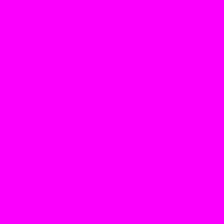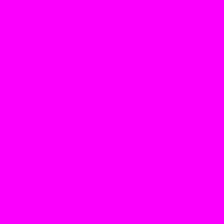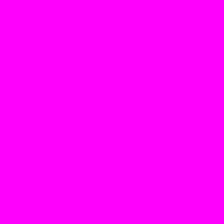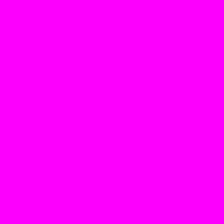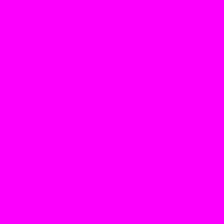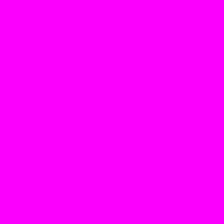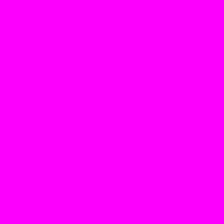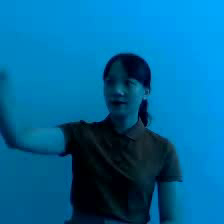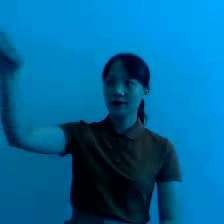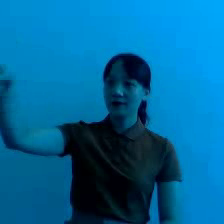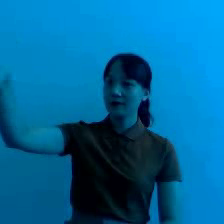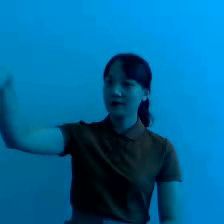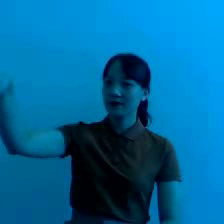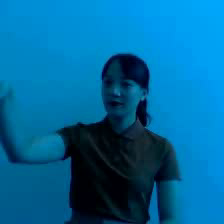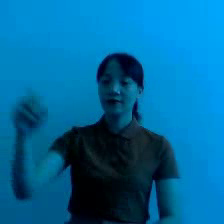Họ